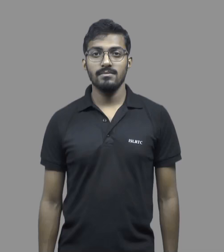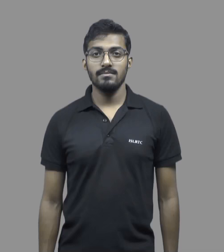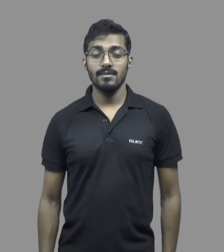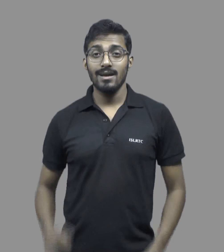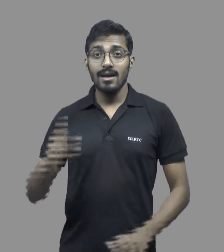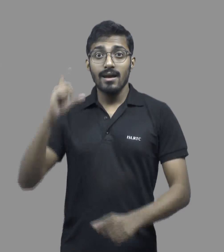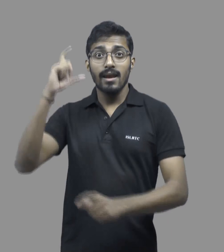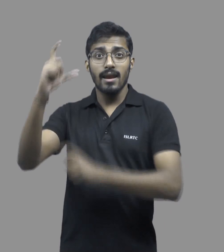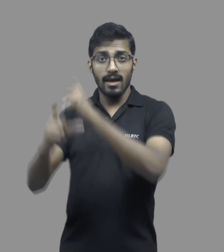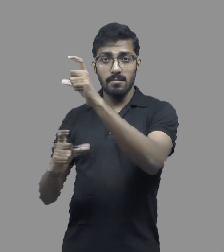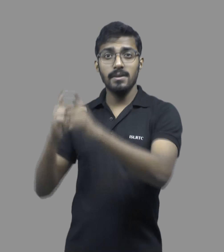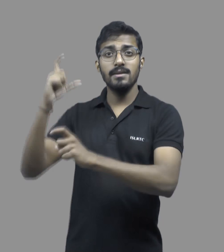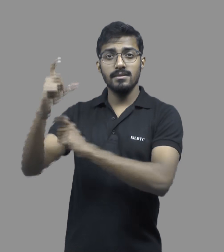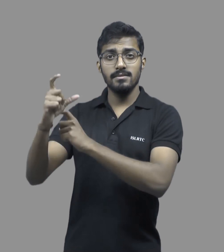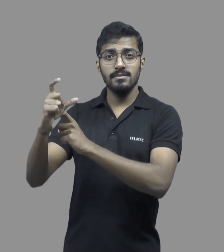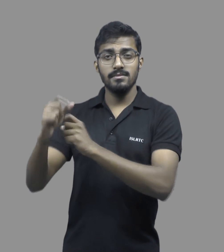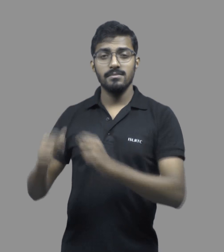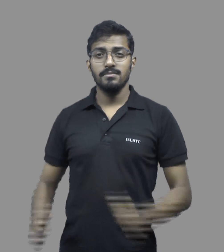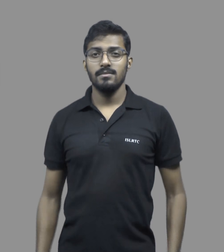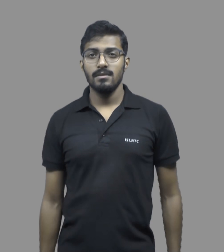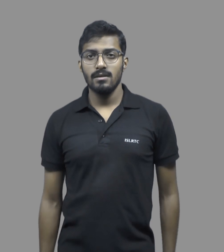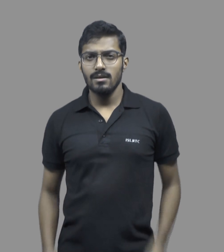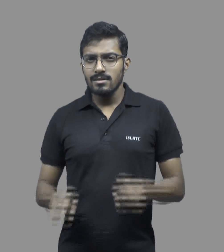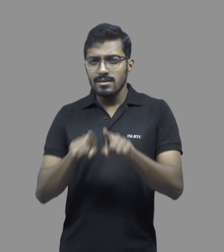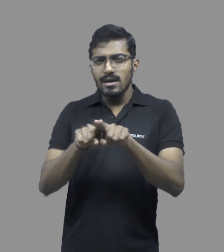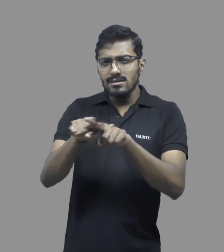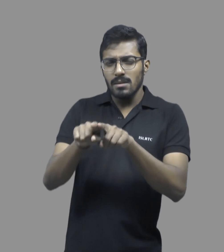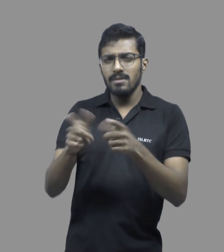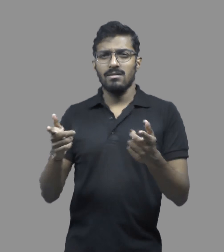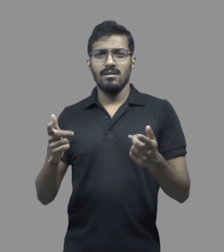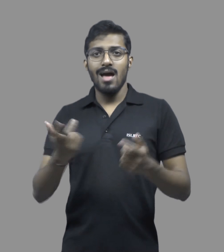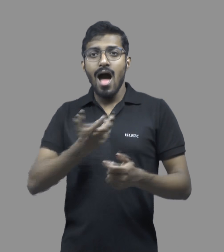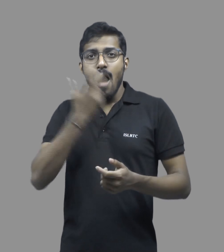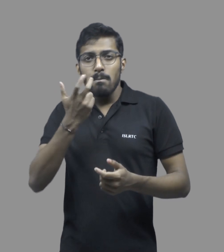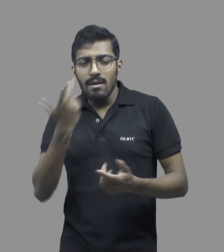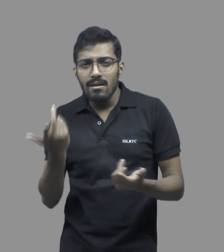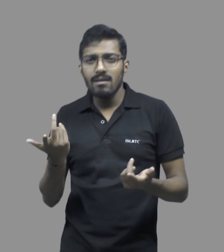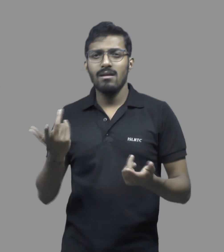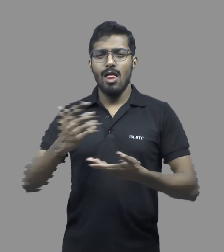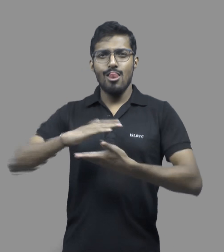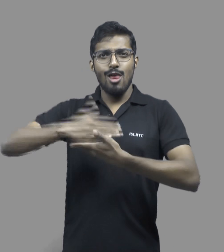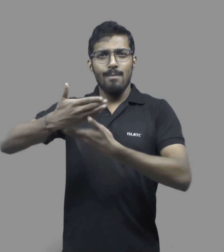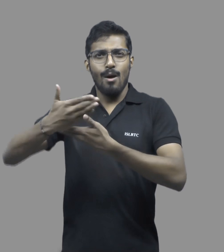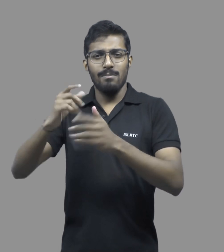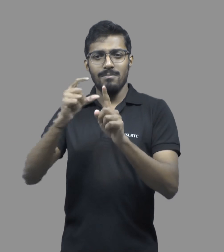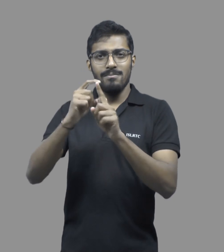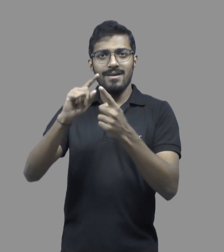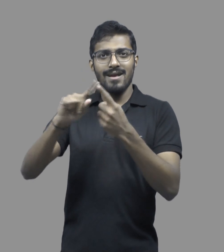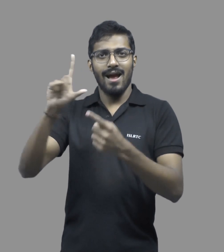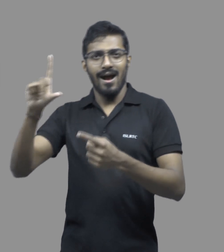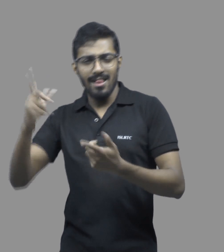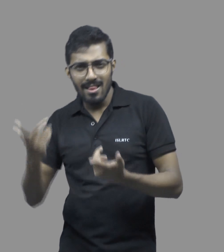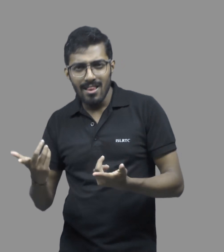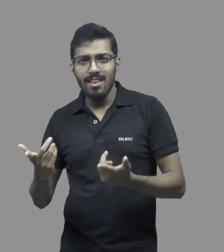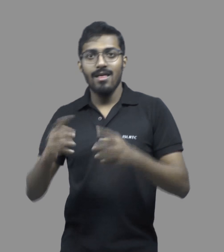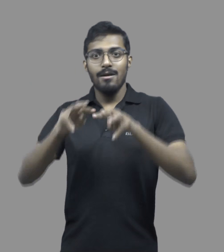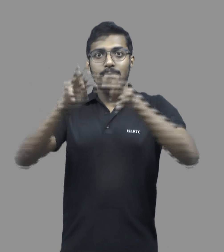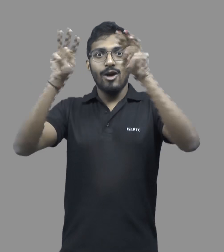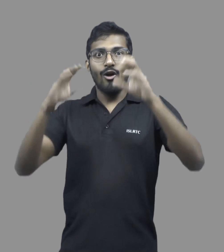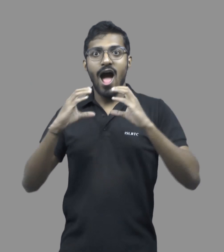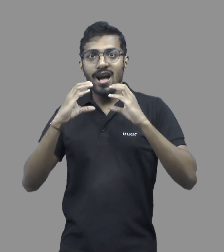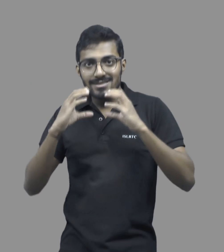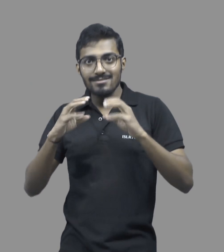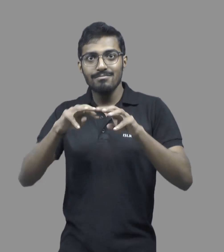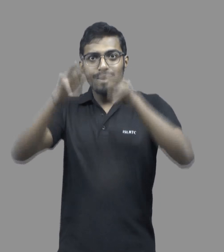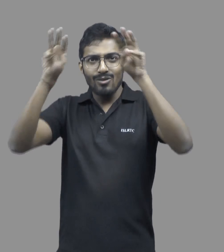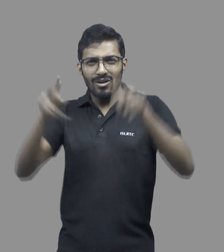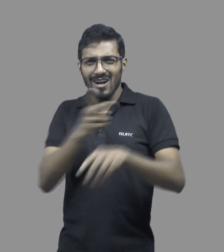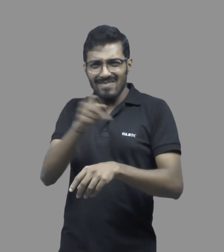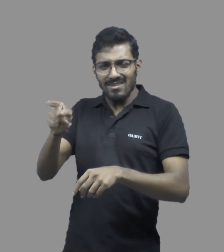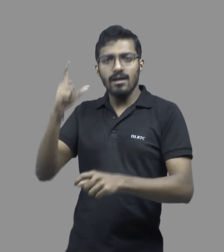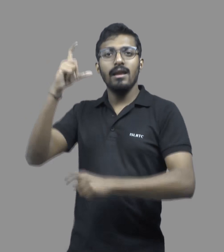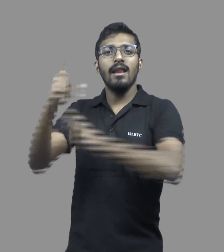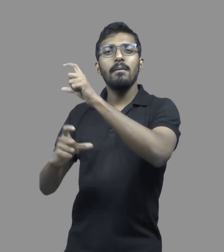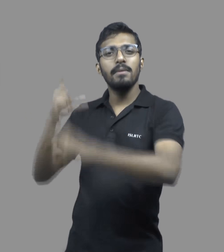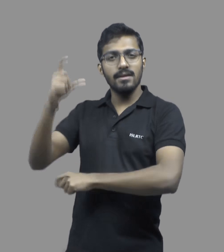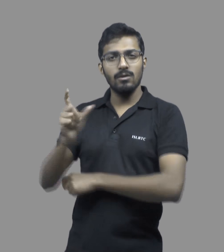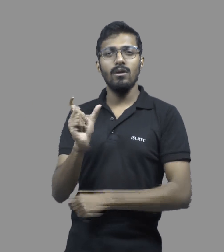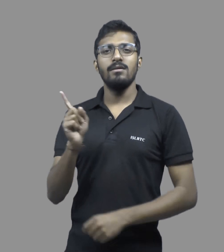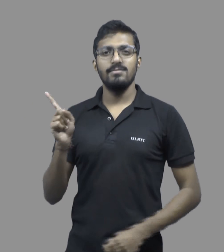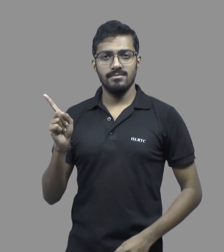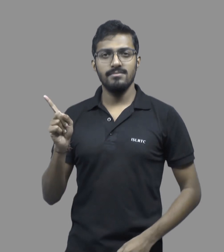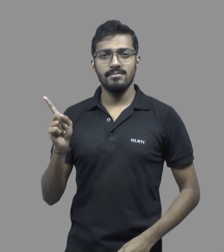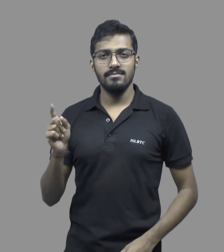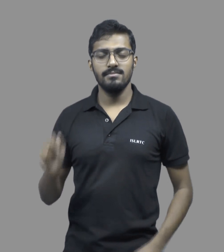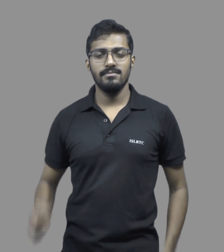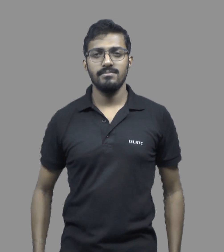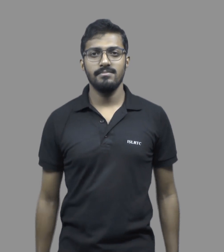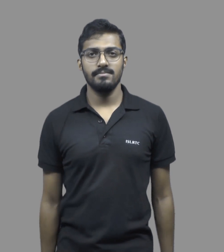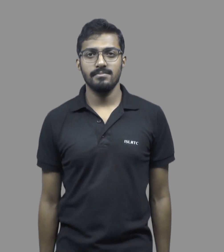Company